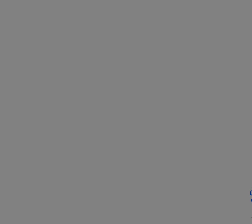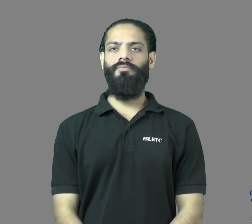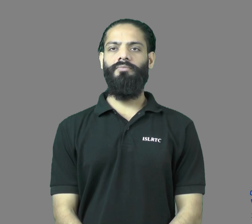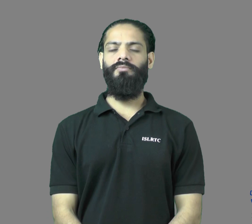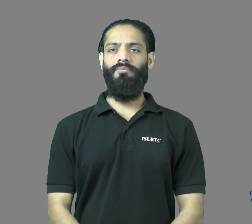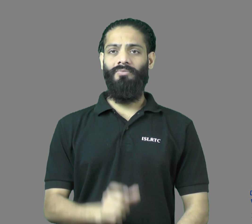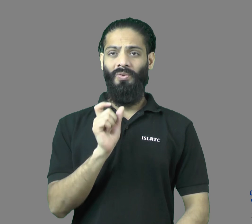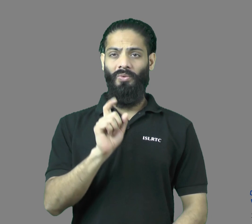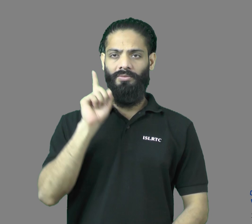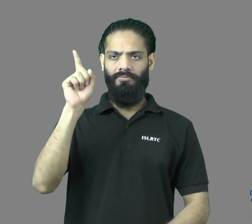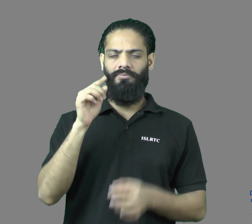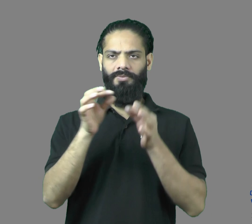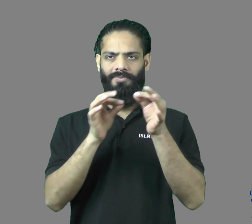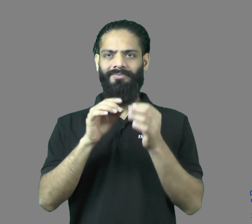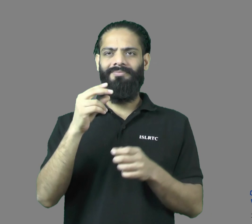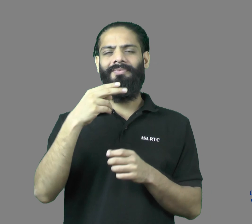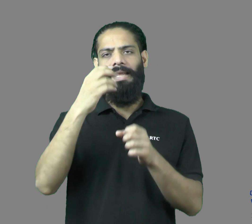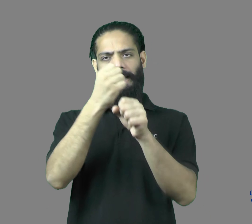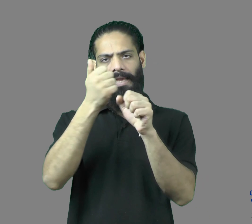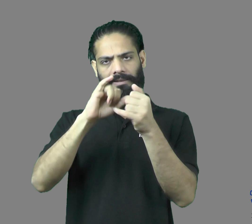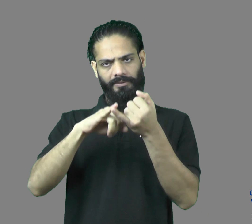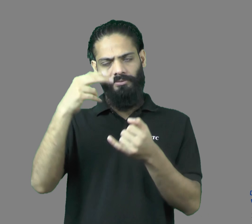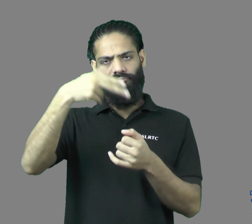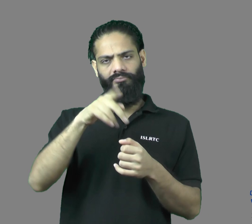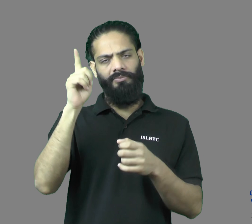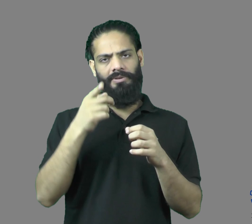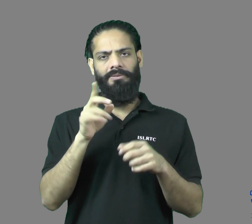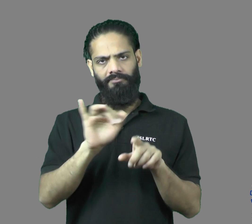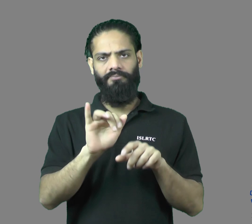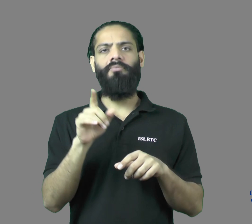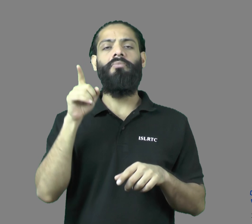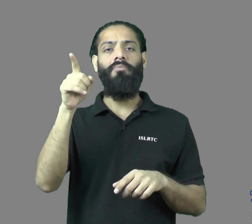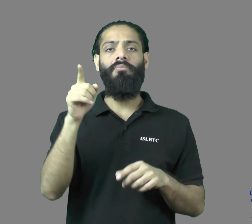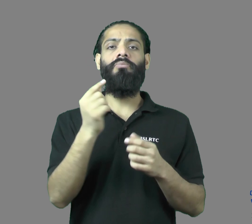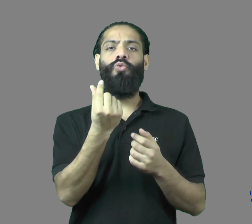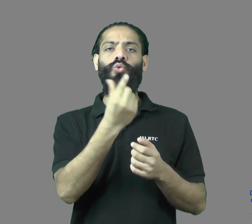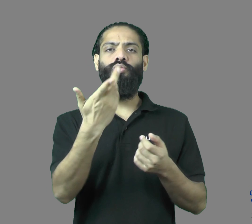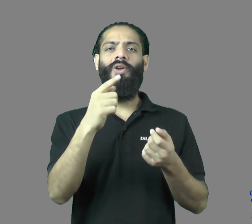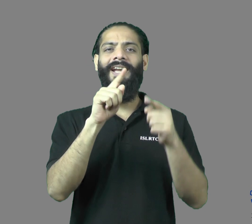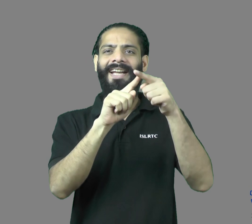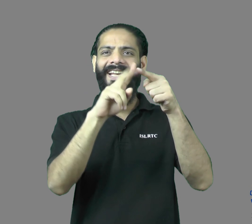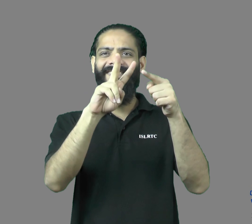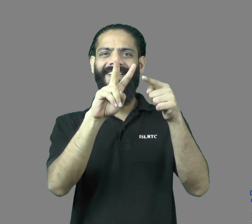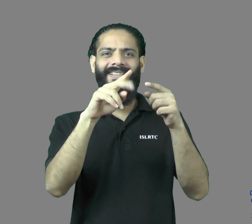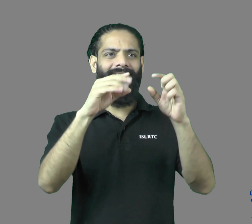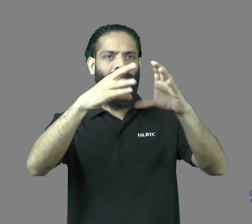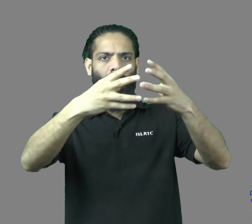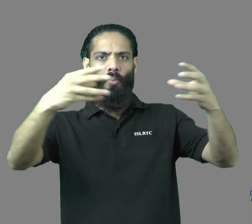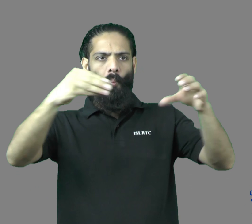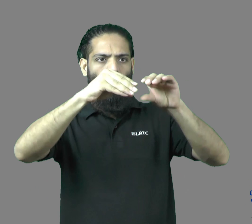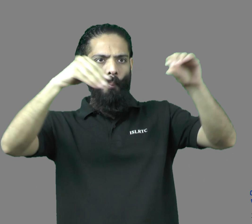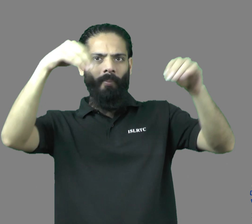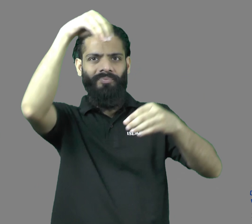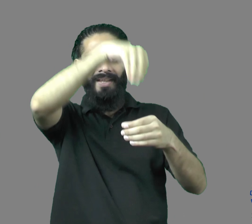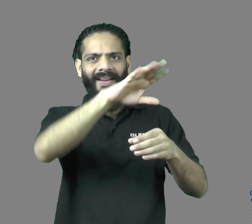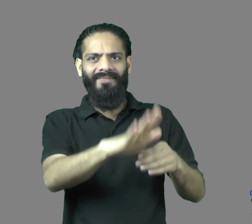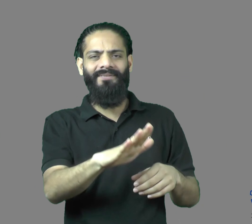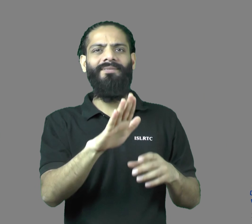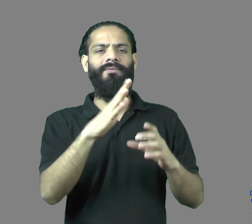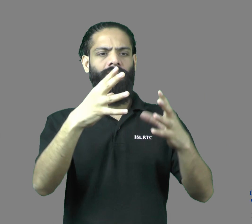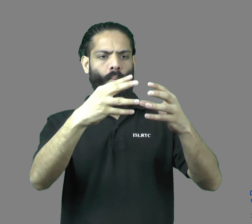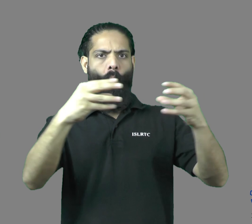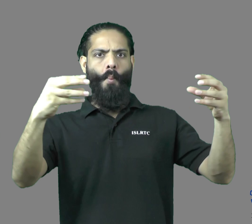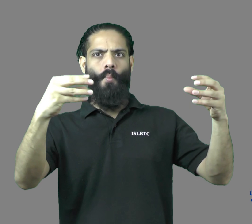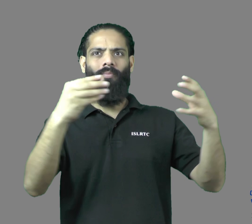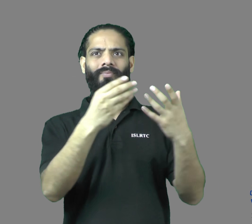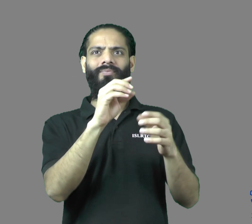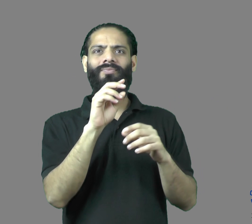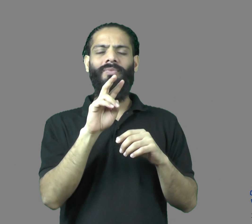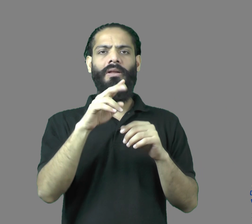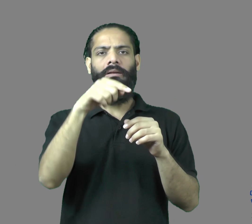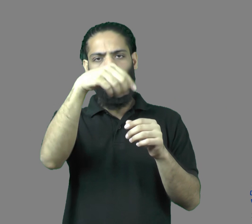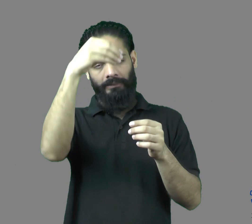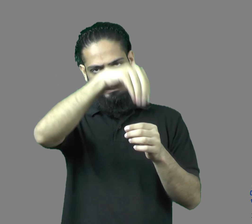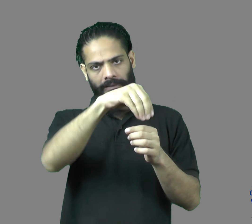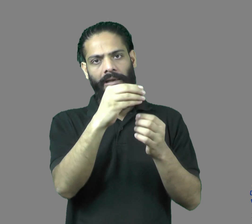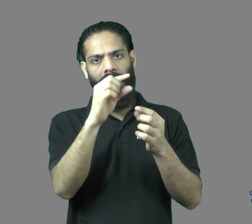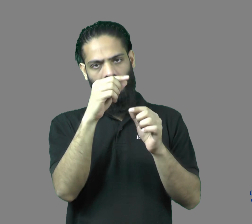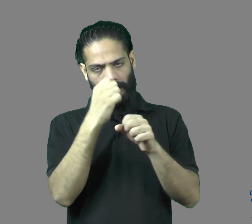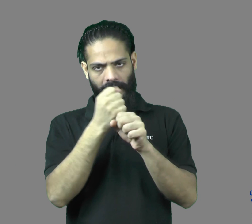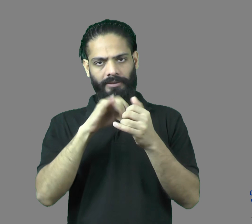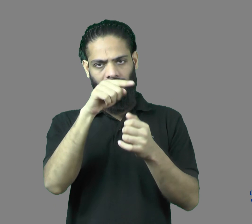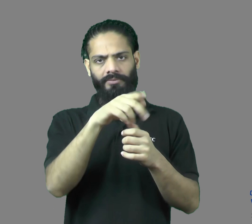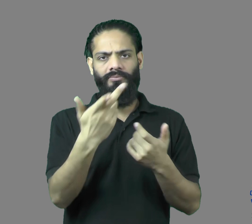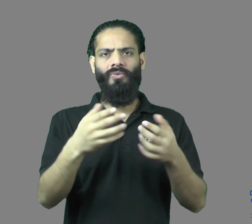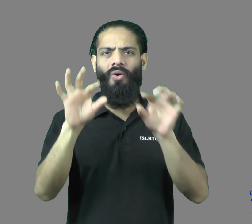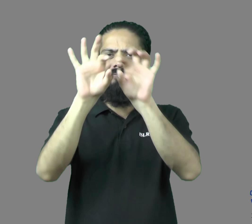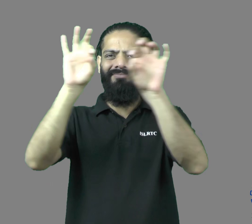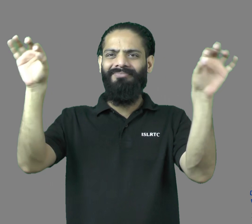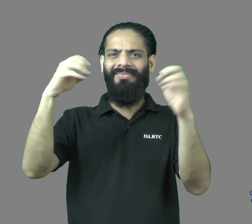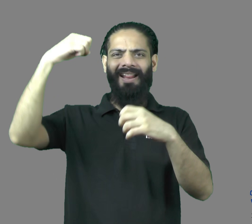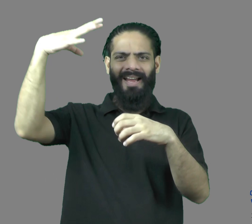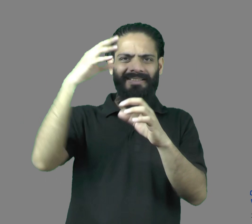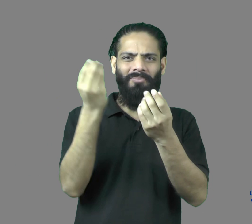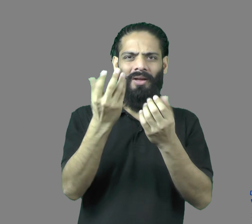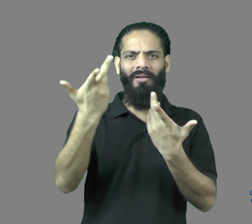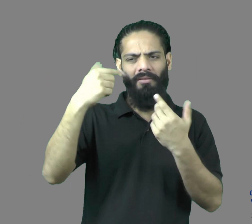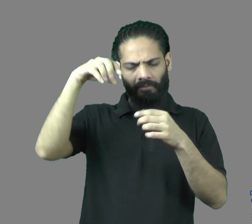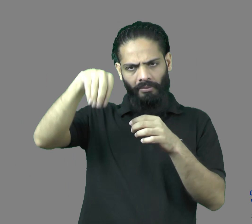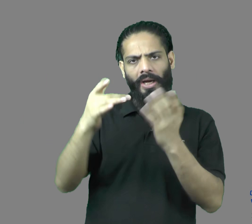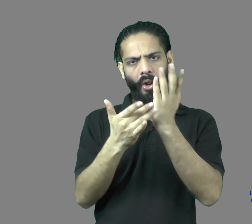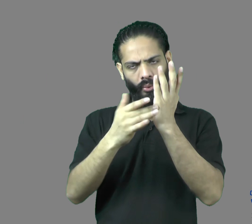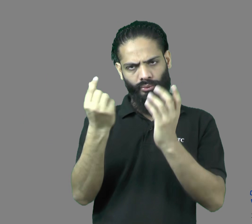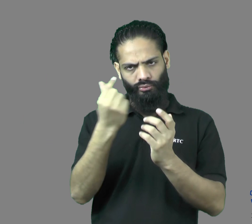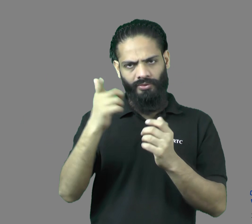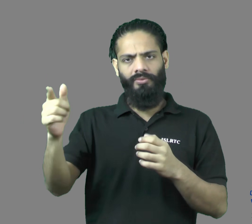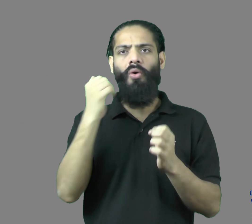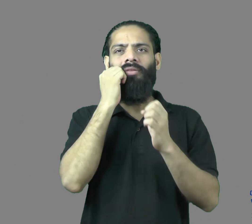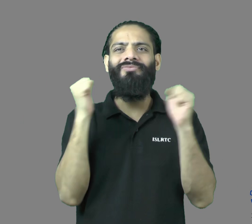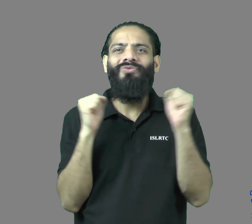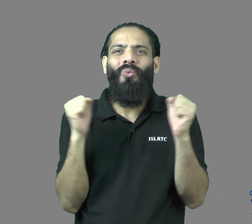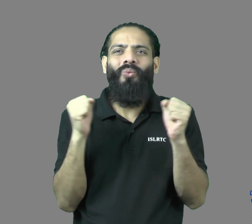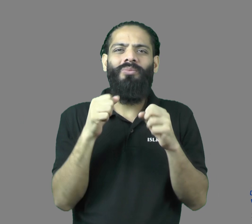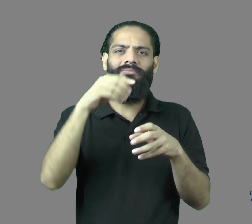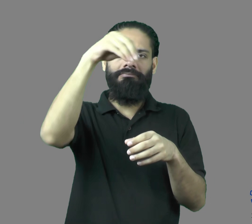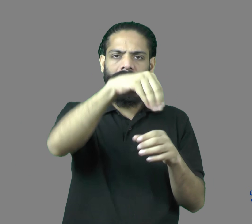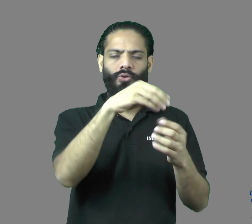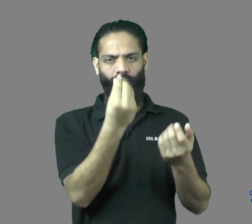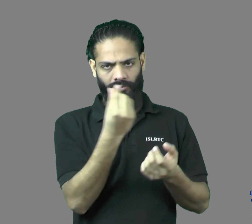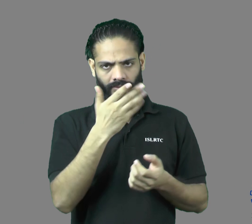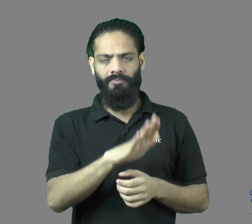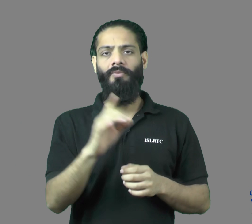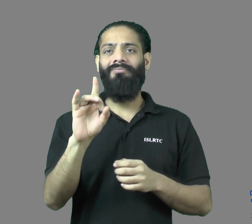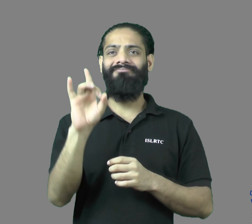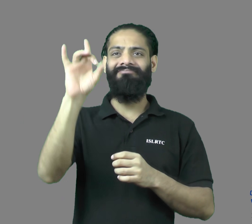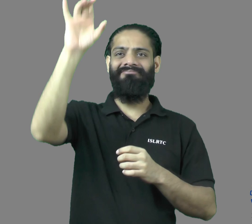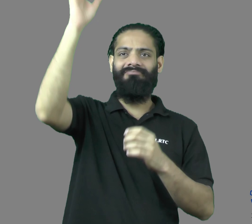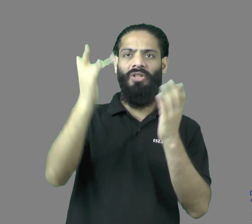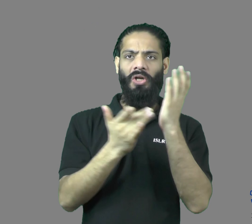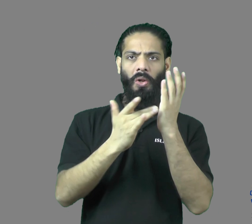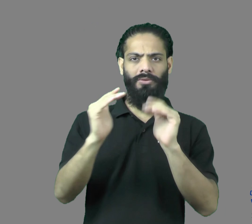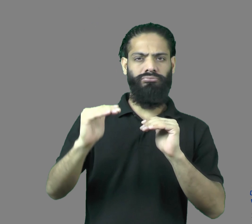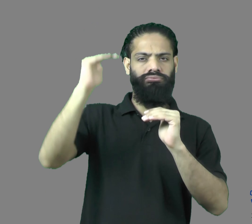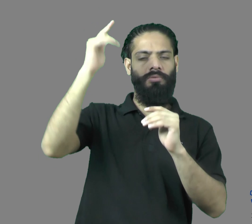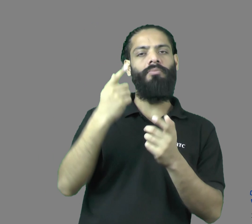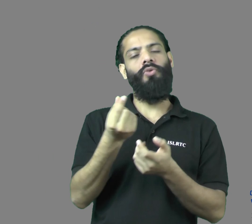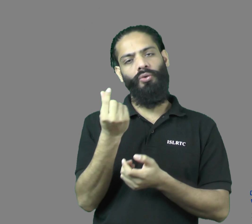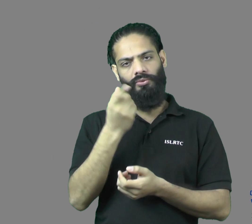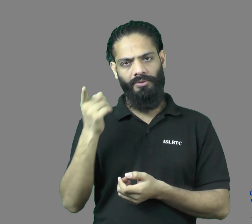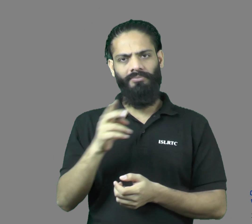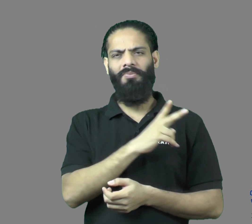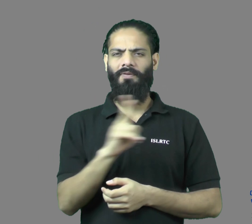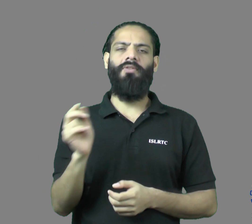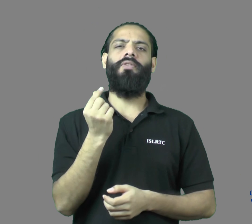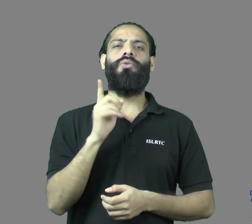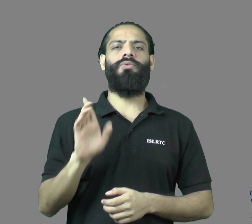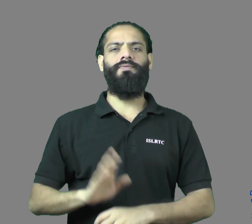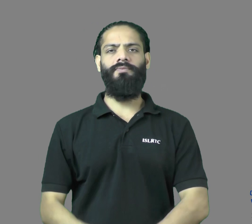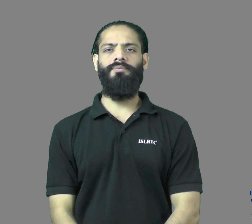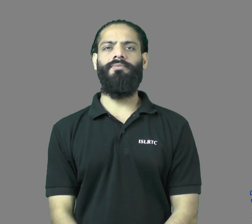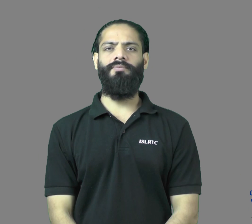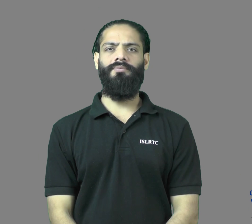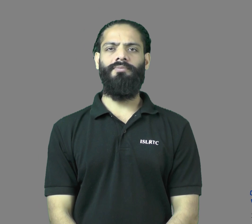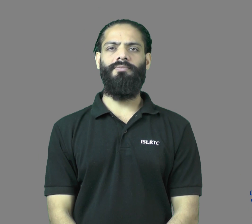Neon